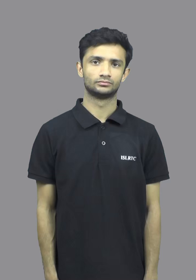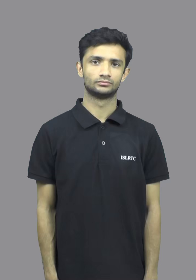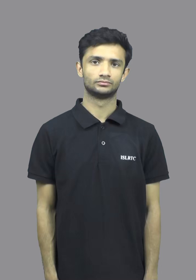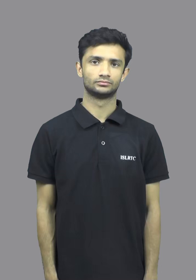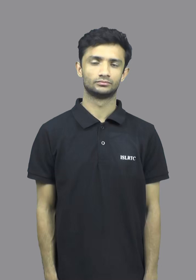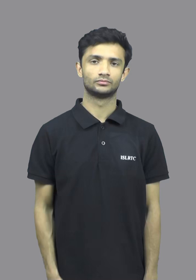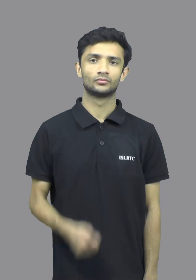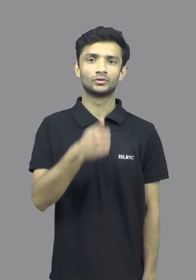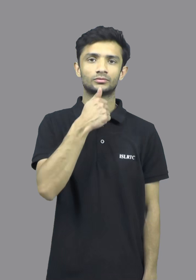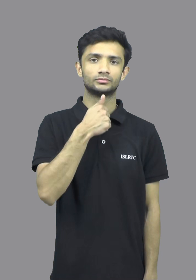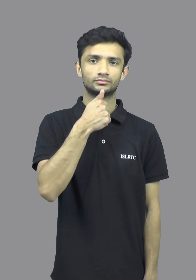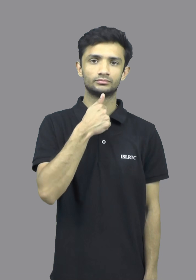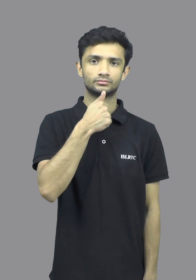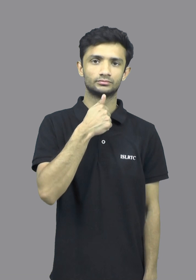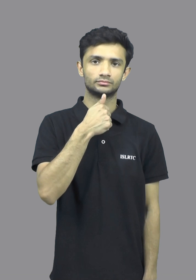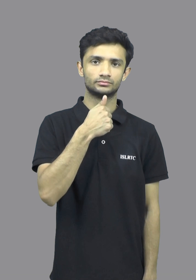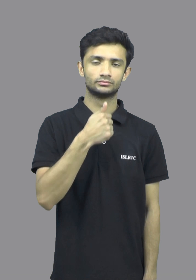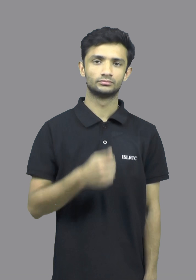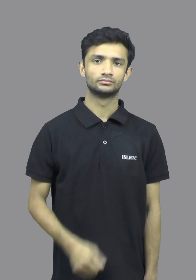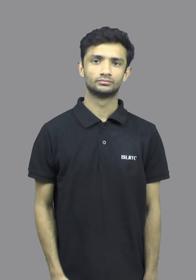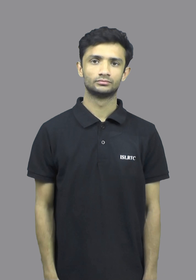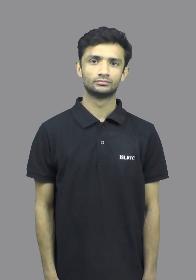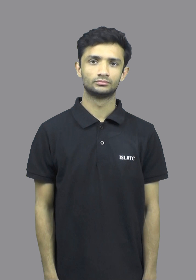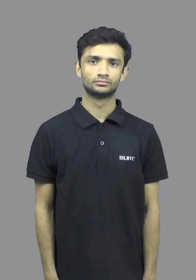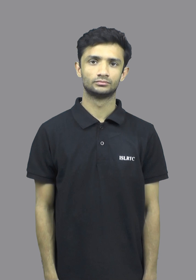Iceland